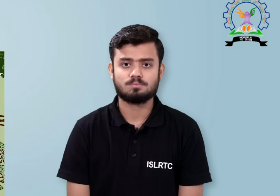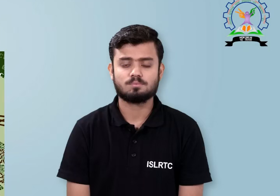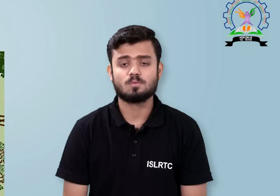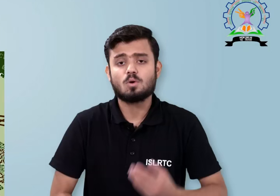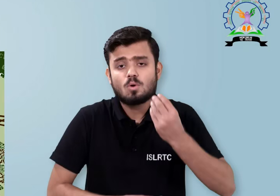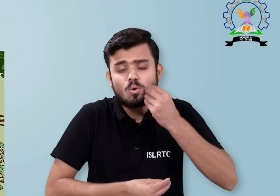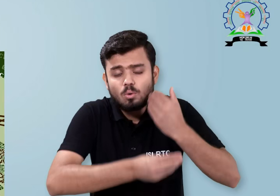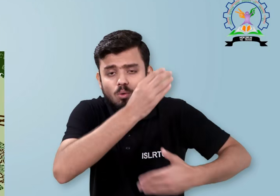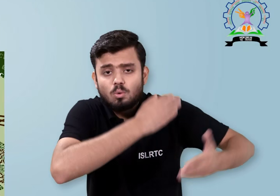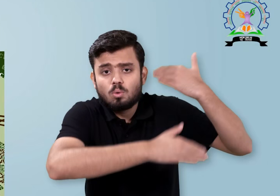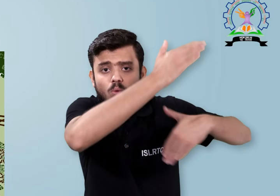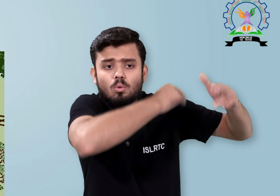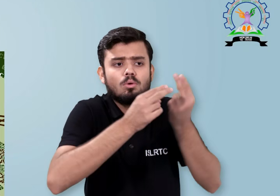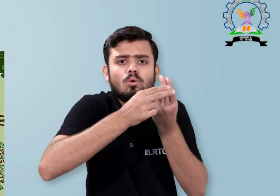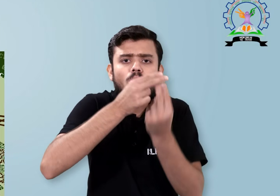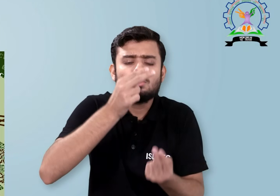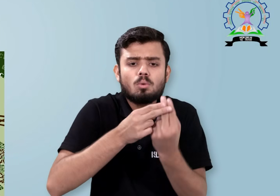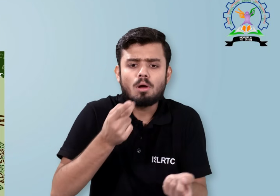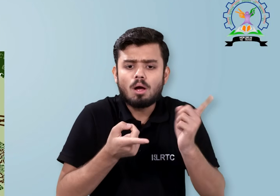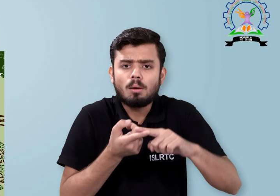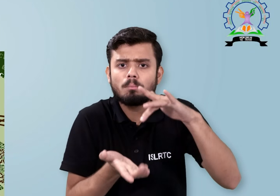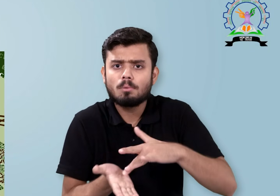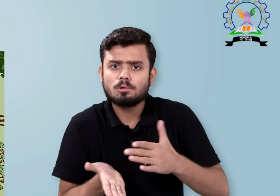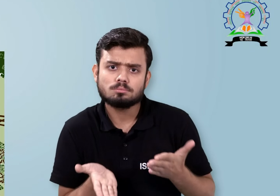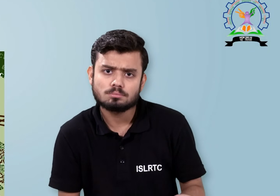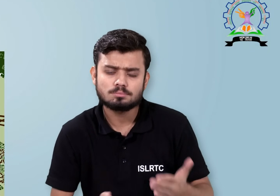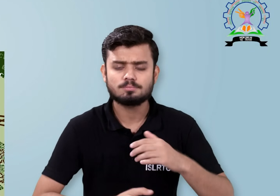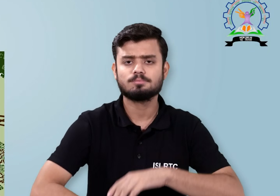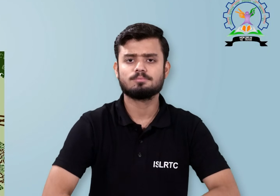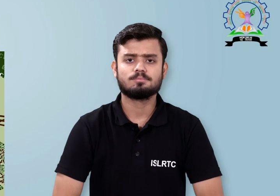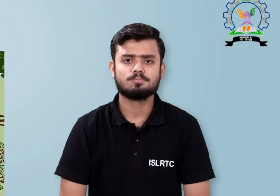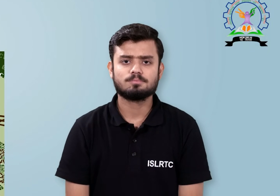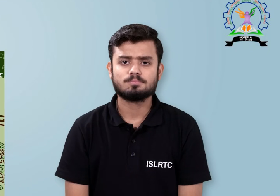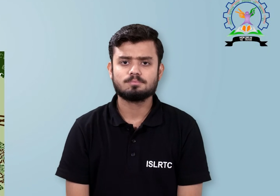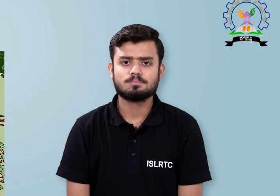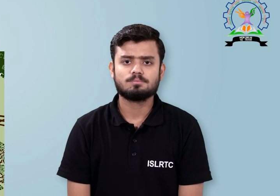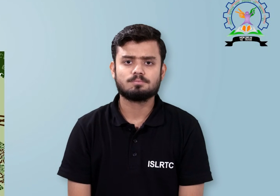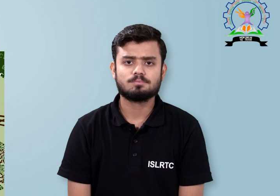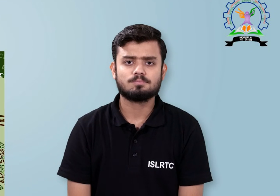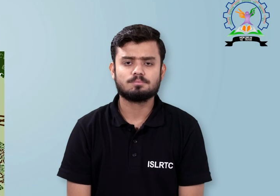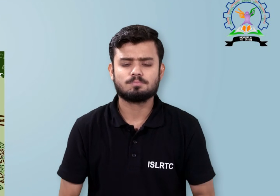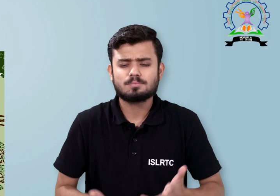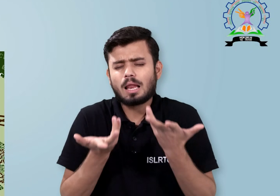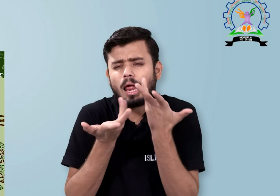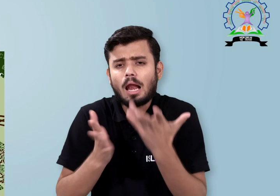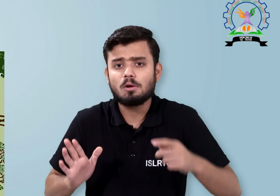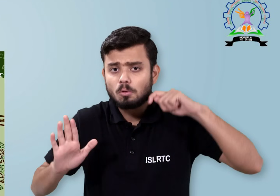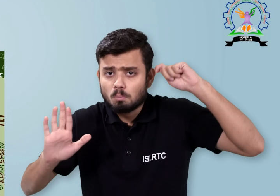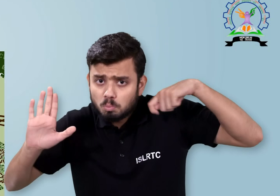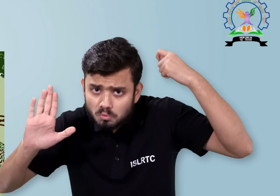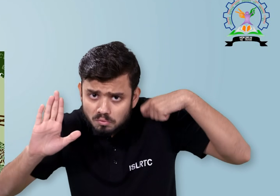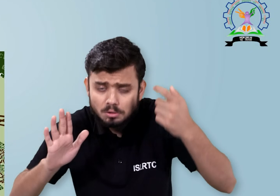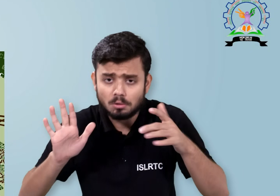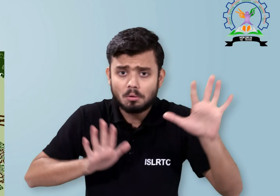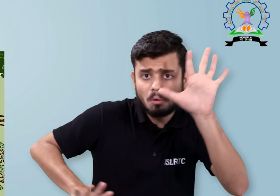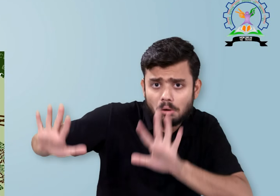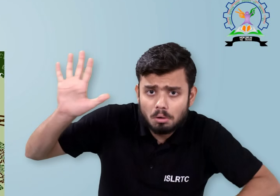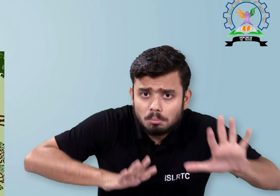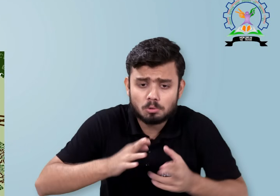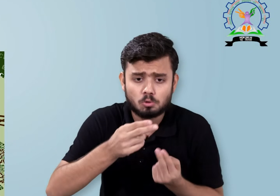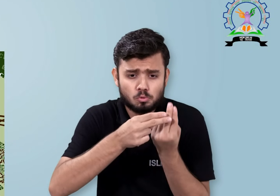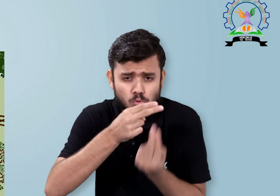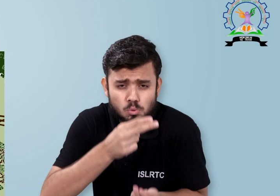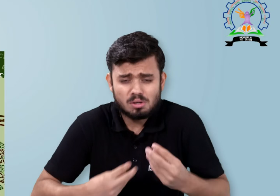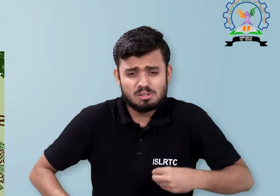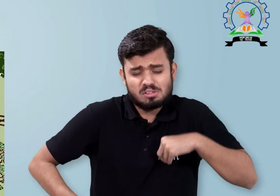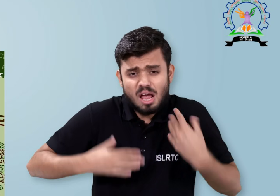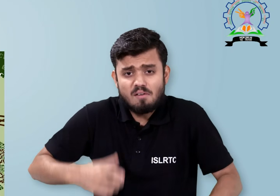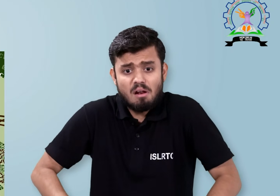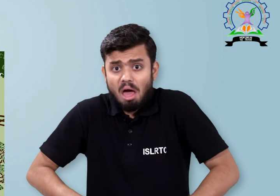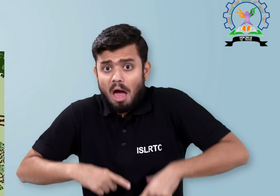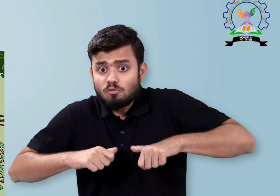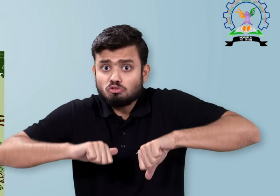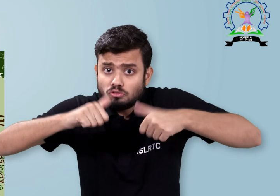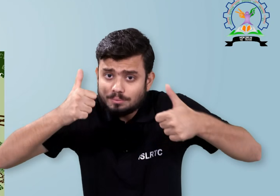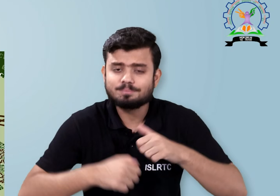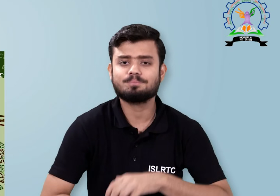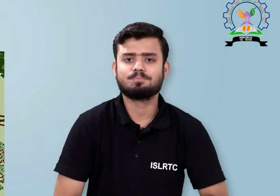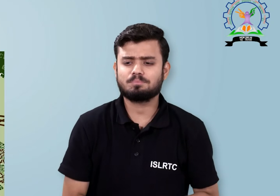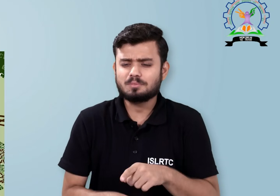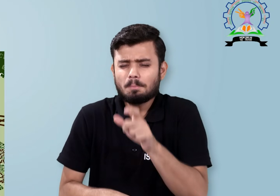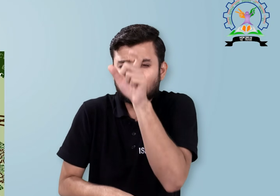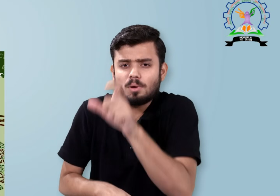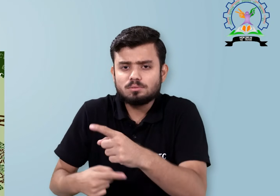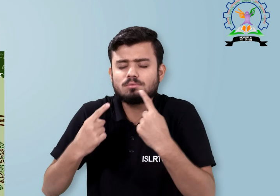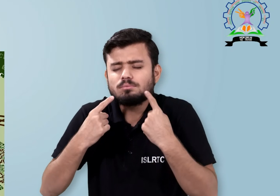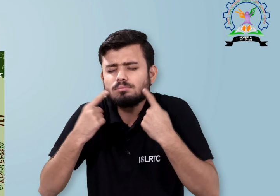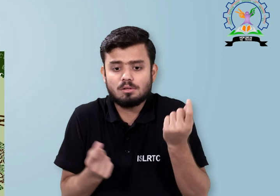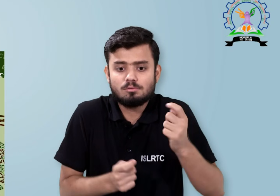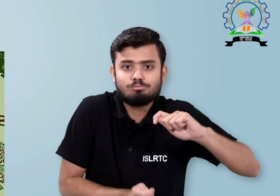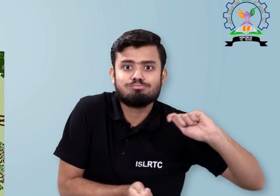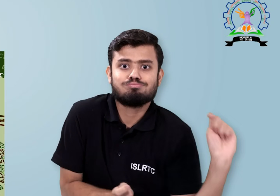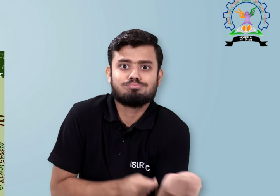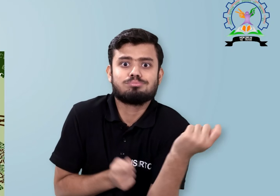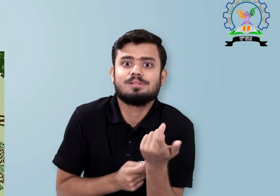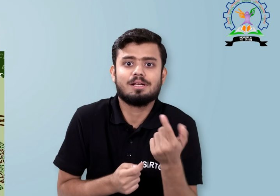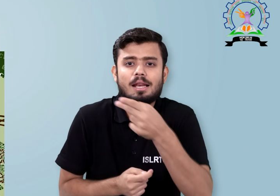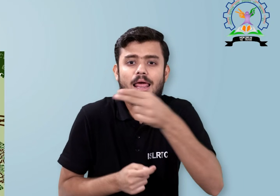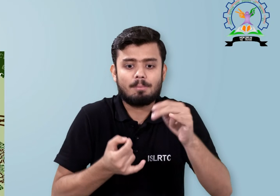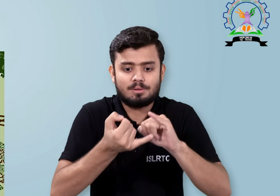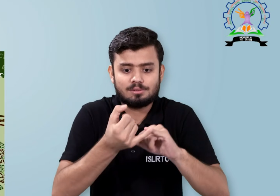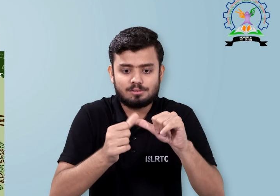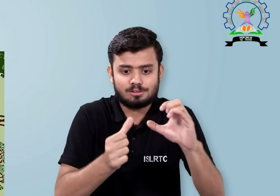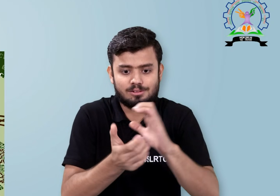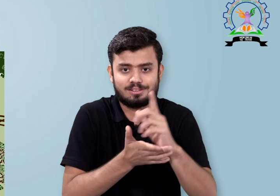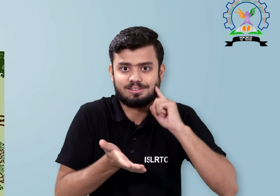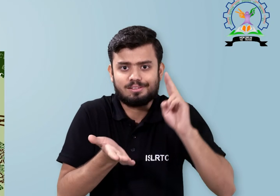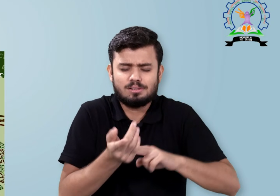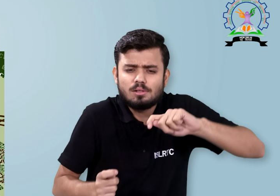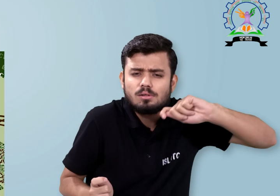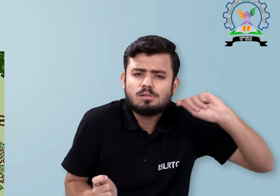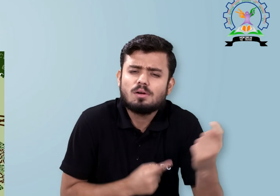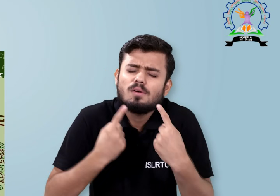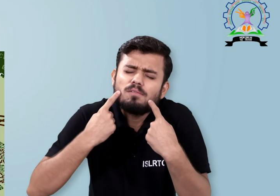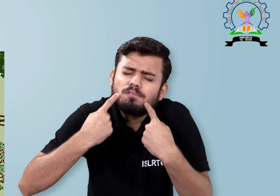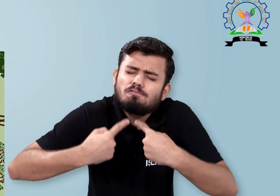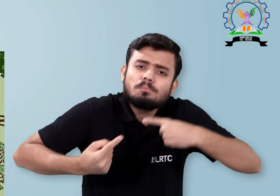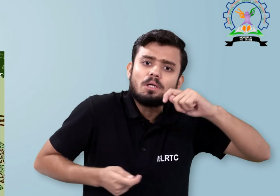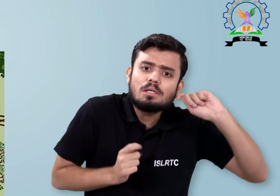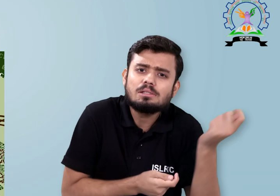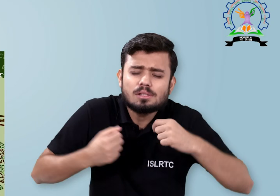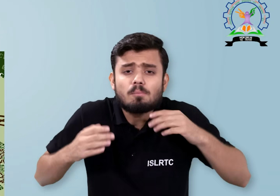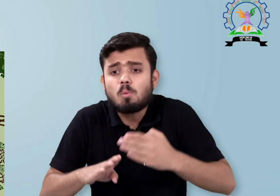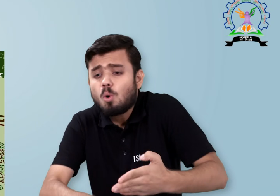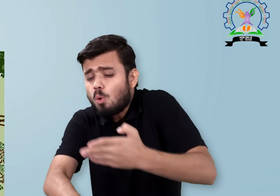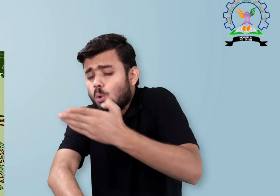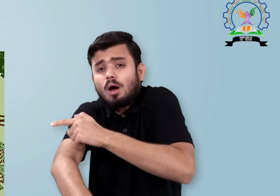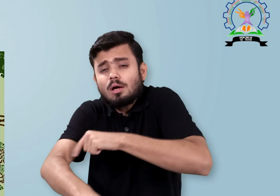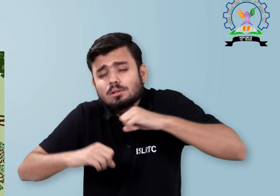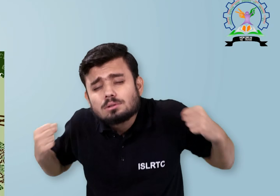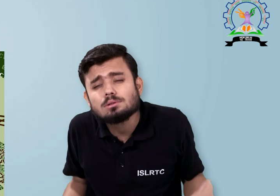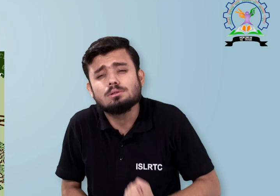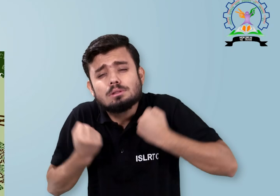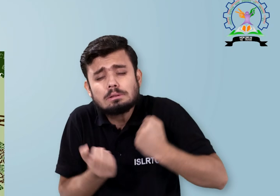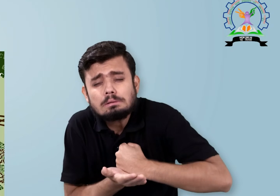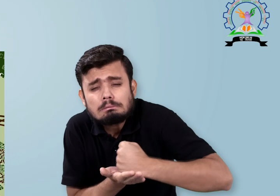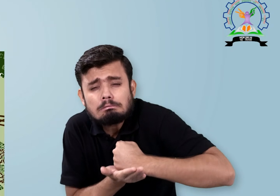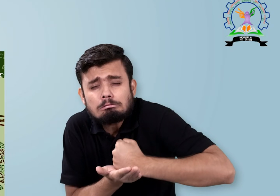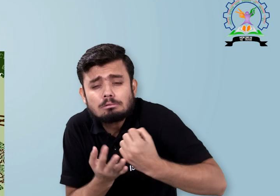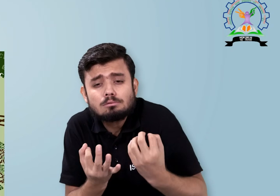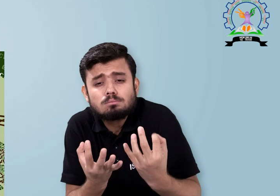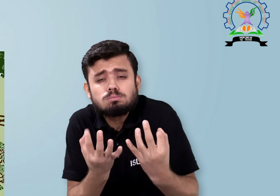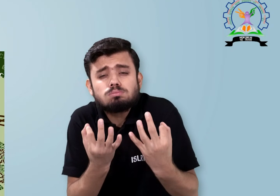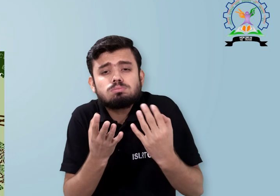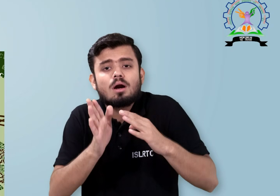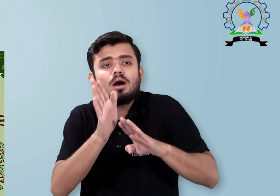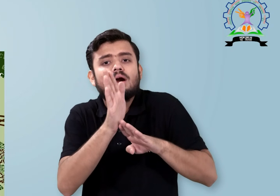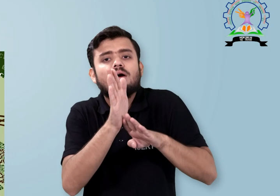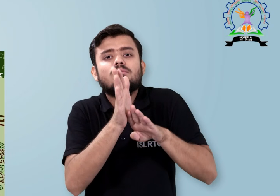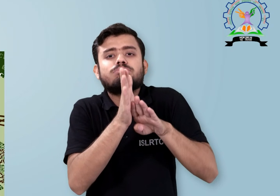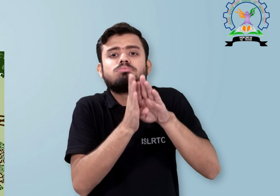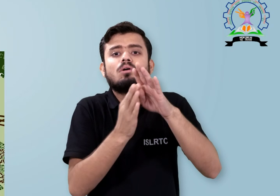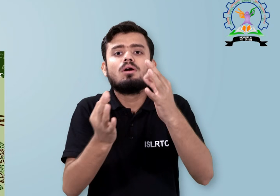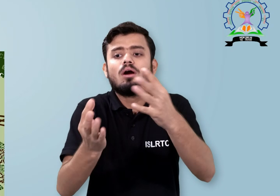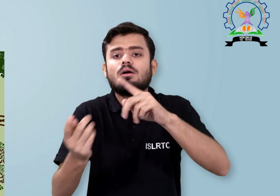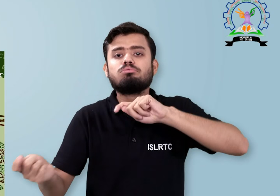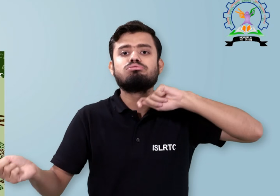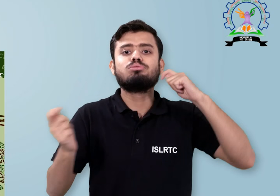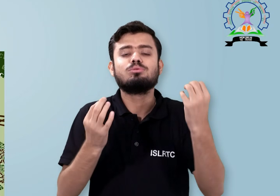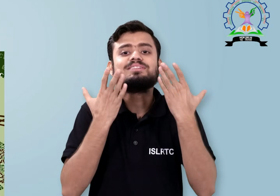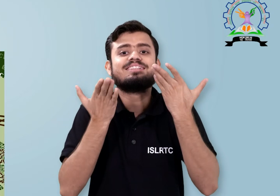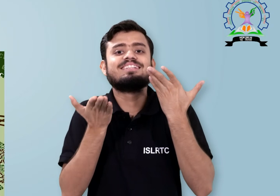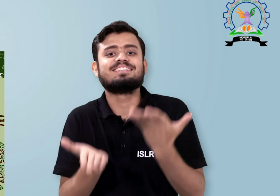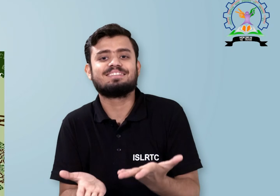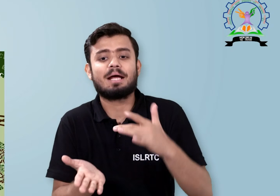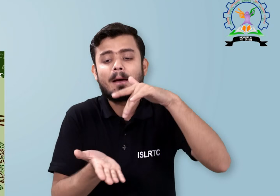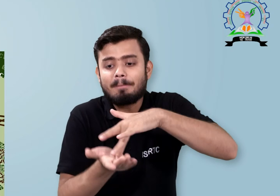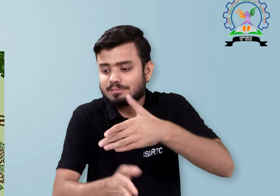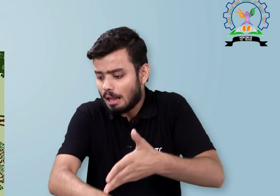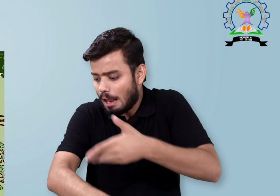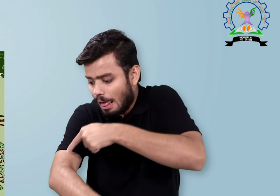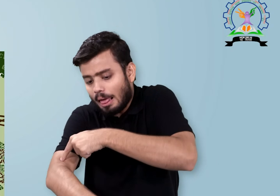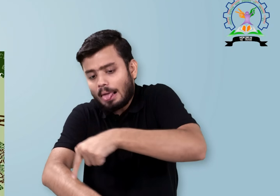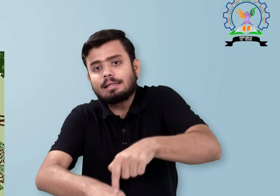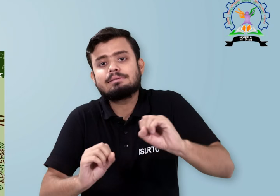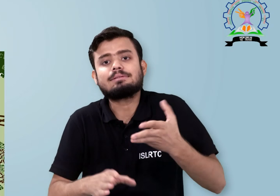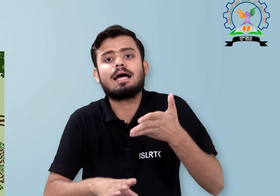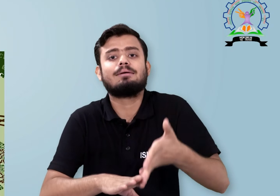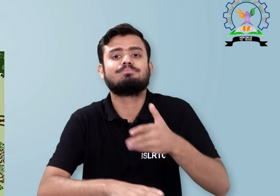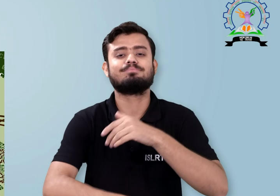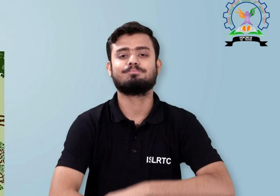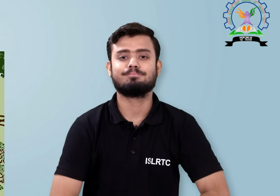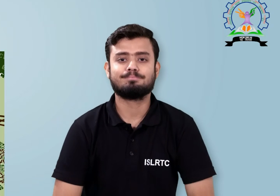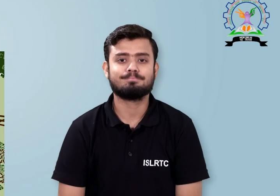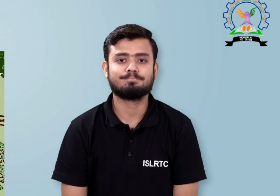Setting The time and place in which a story occurs. This could be in the olden times, current days or in future. It also defines the place where the story occurs own country, foreign land, rural or urban space.